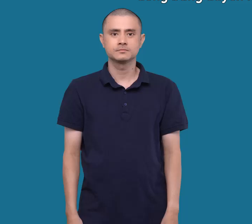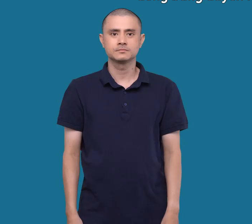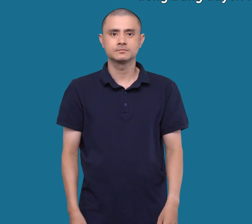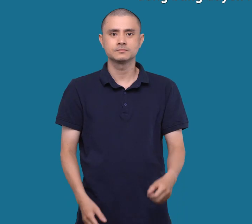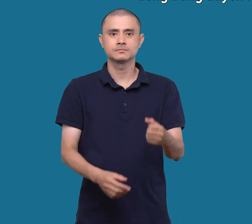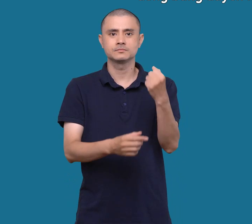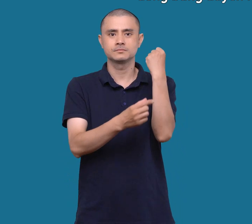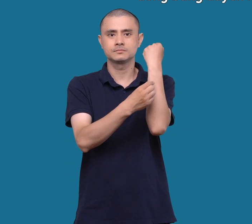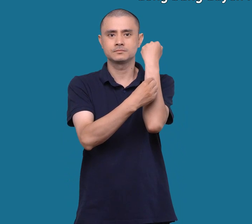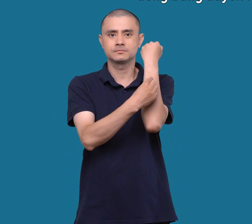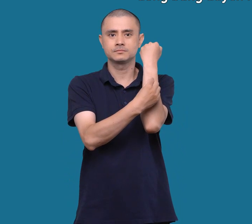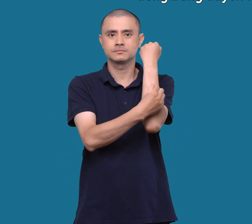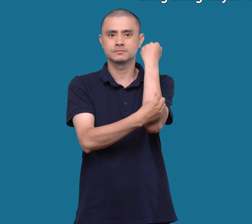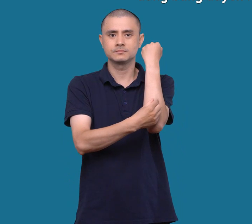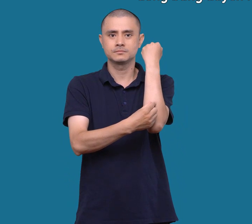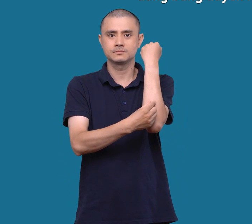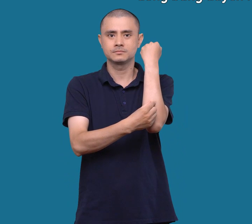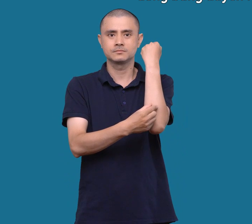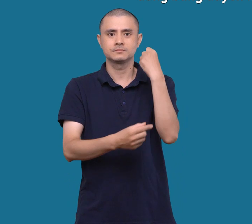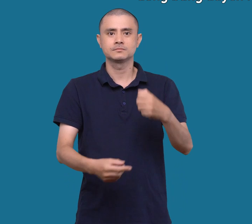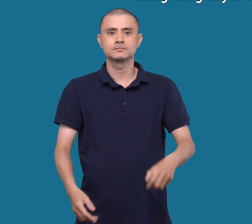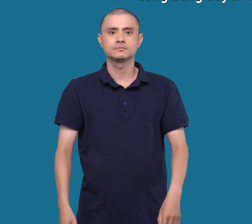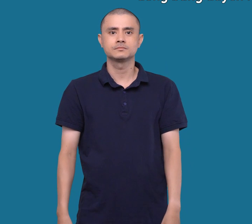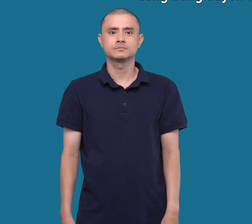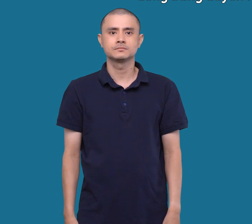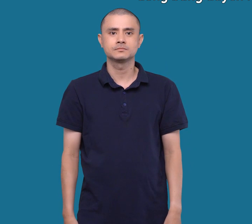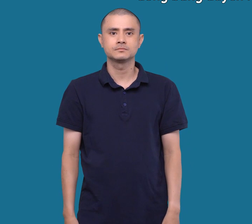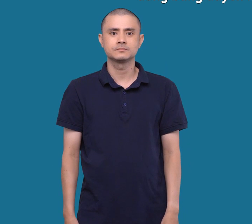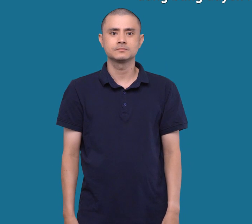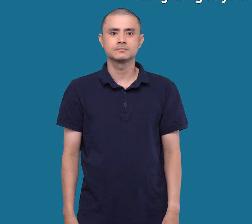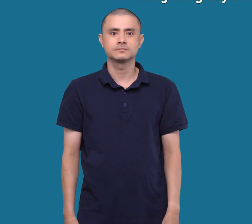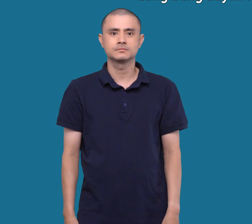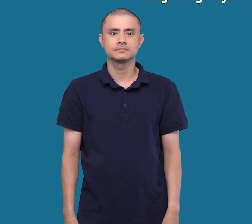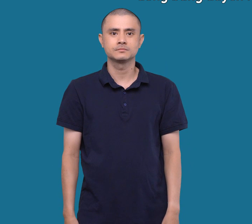đồng bằng duyên hải miền Trung